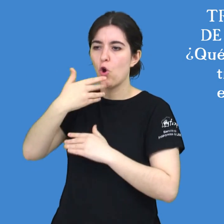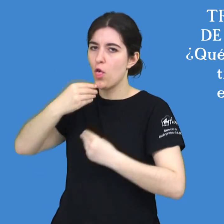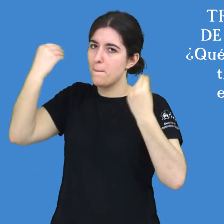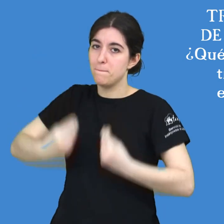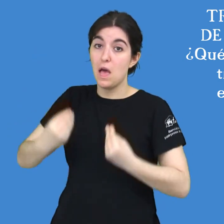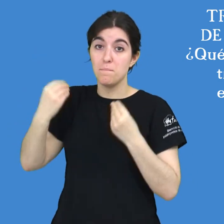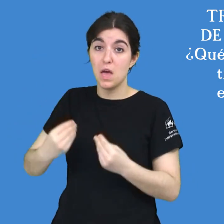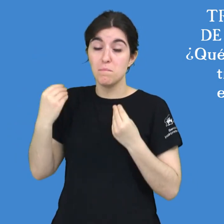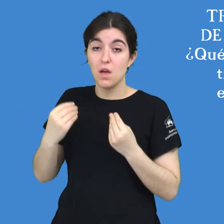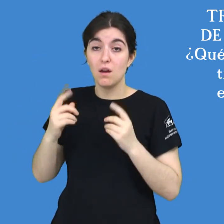bien